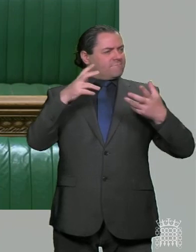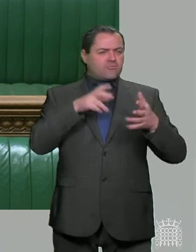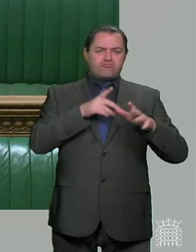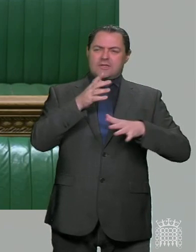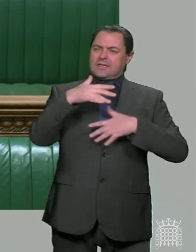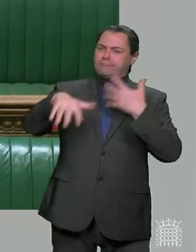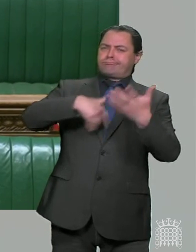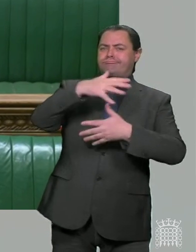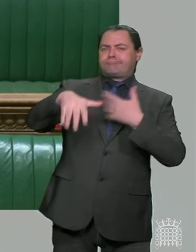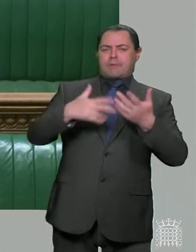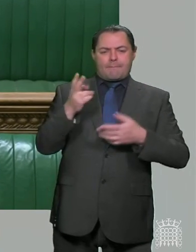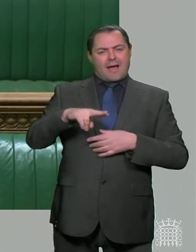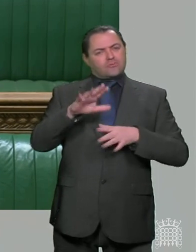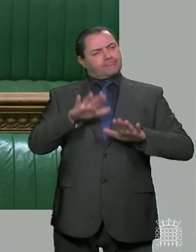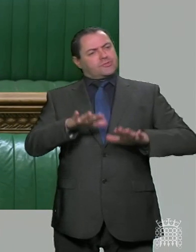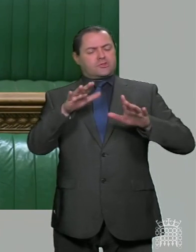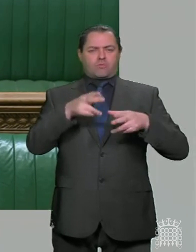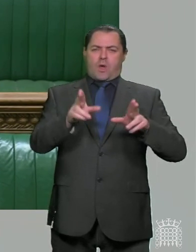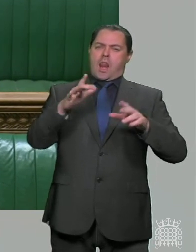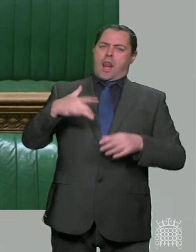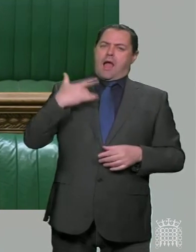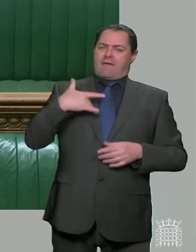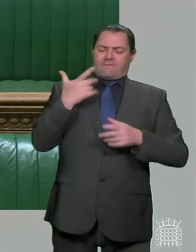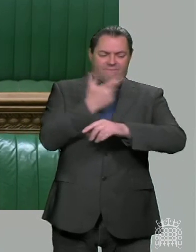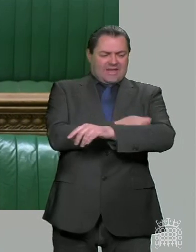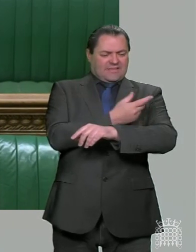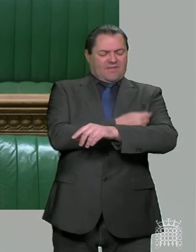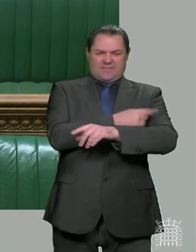and get back to our way of life by rolling out the vaccine.